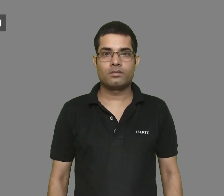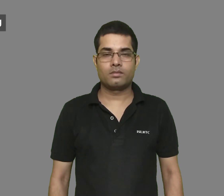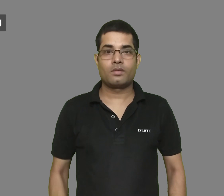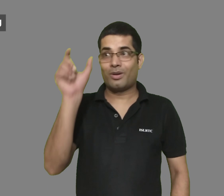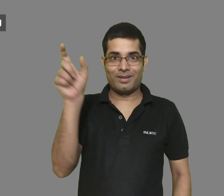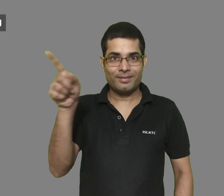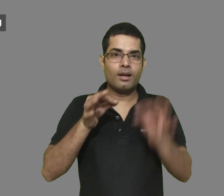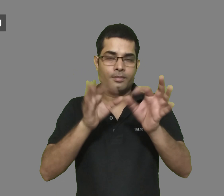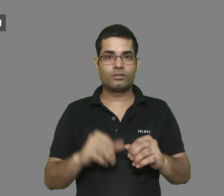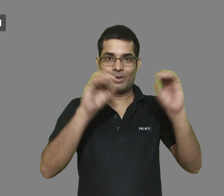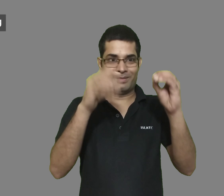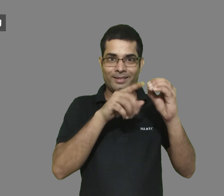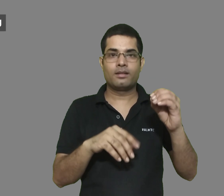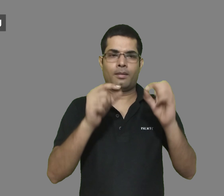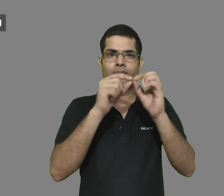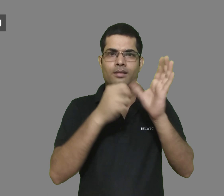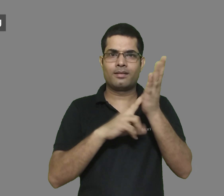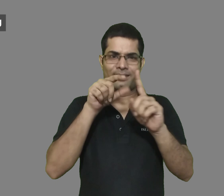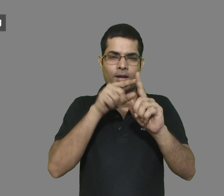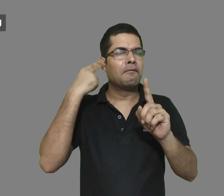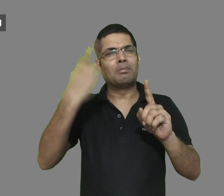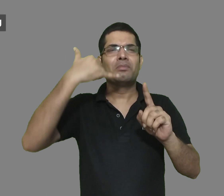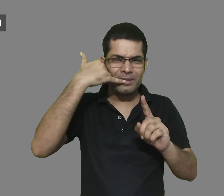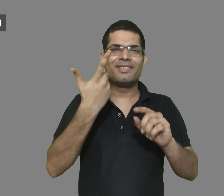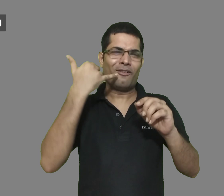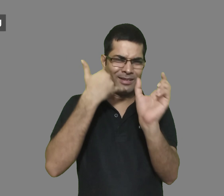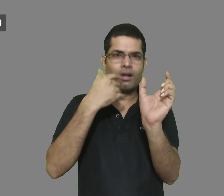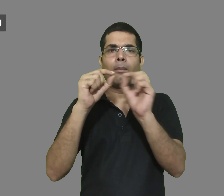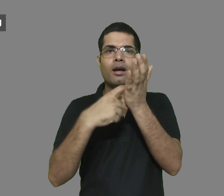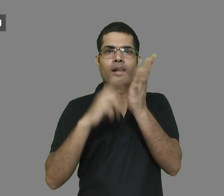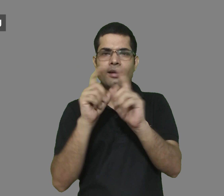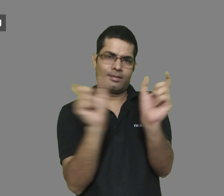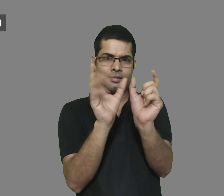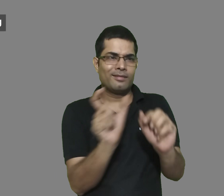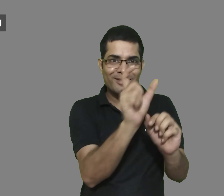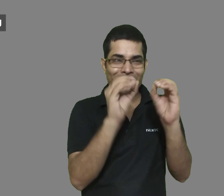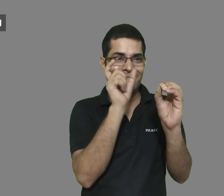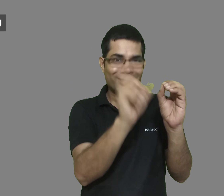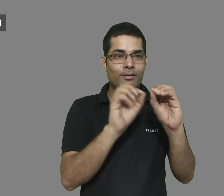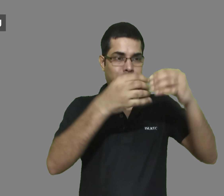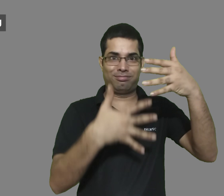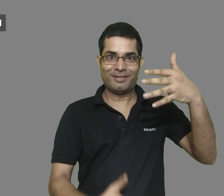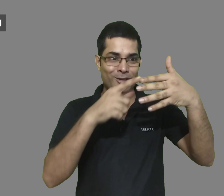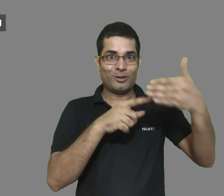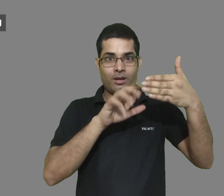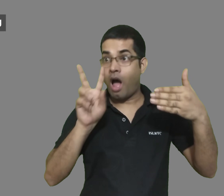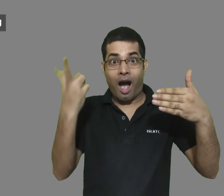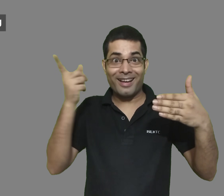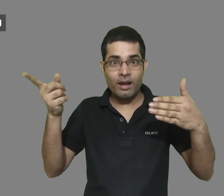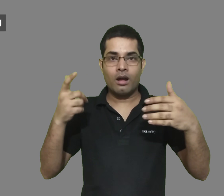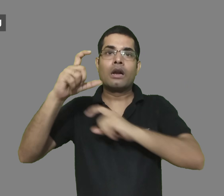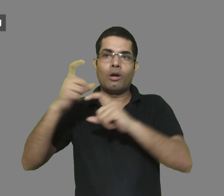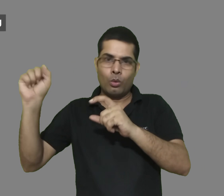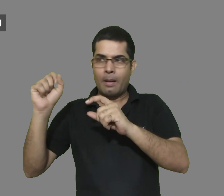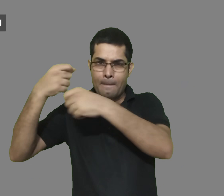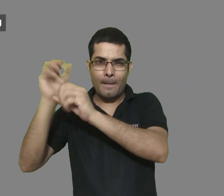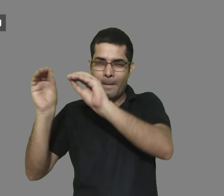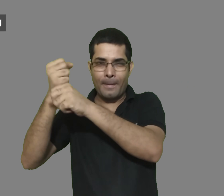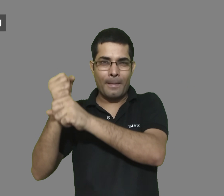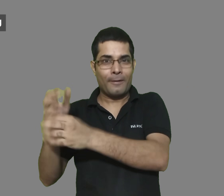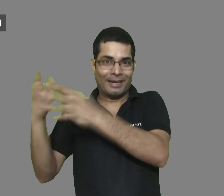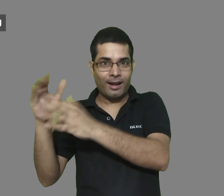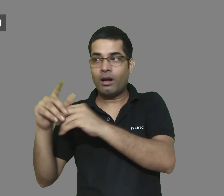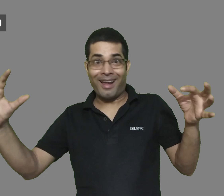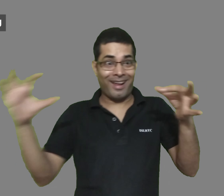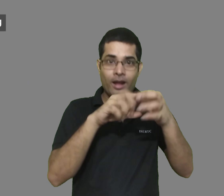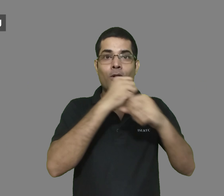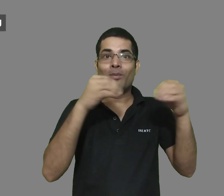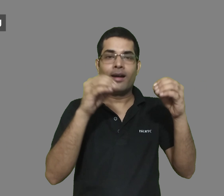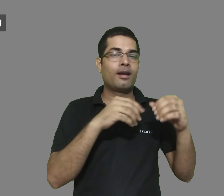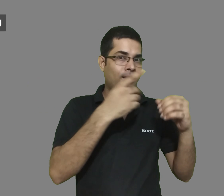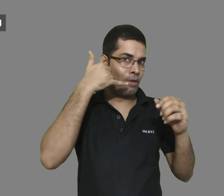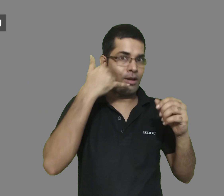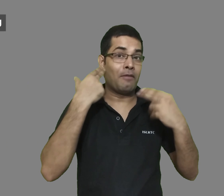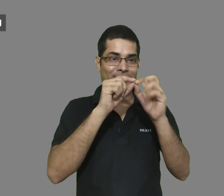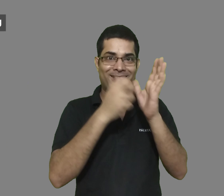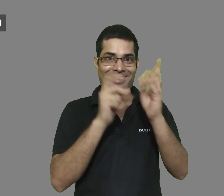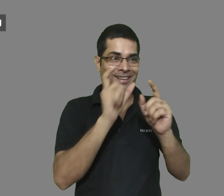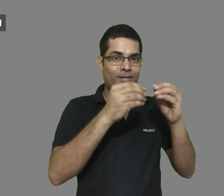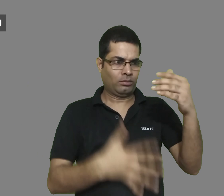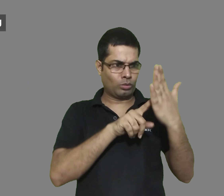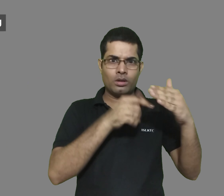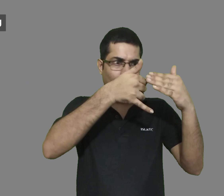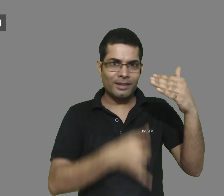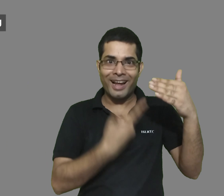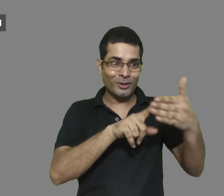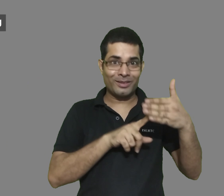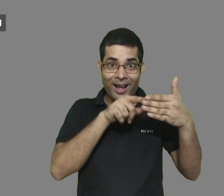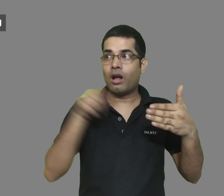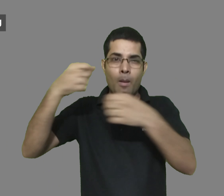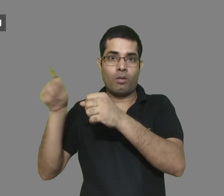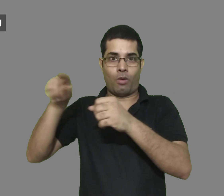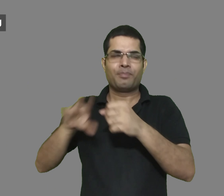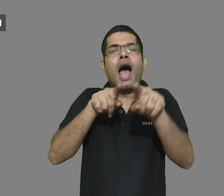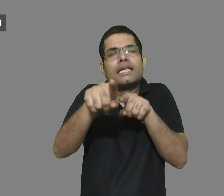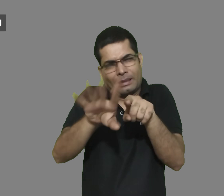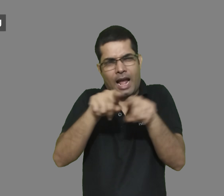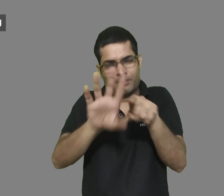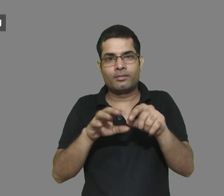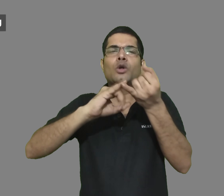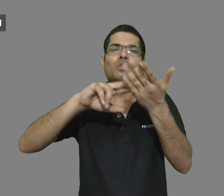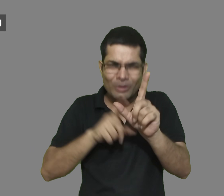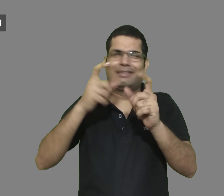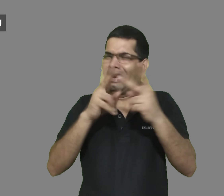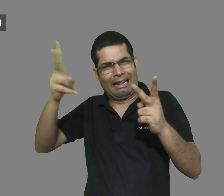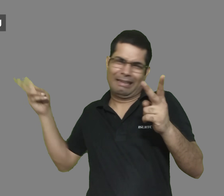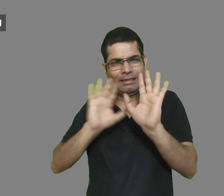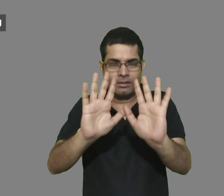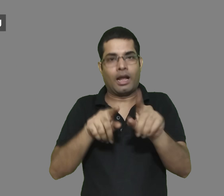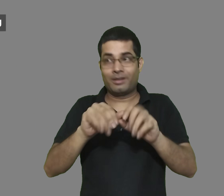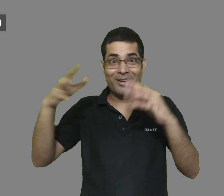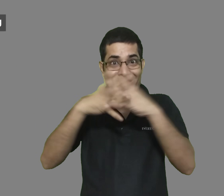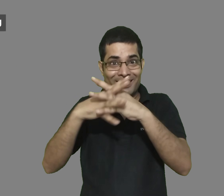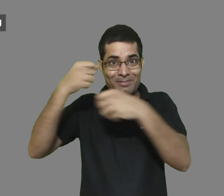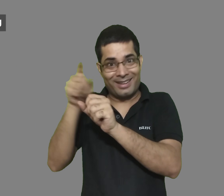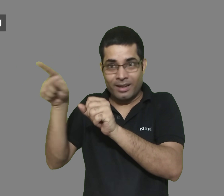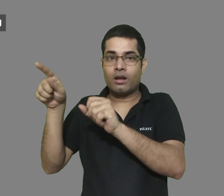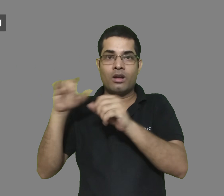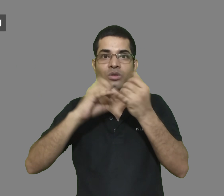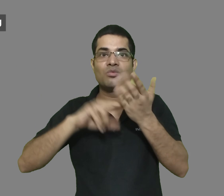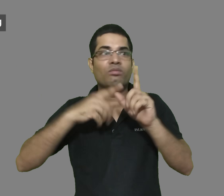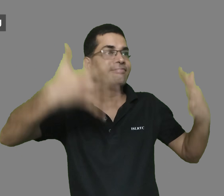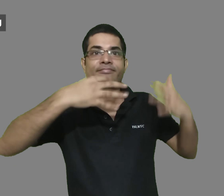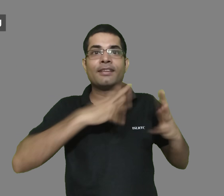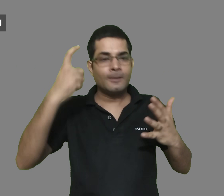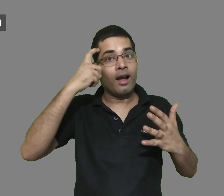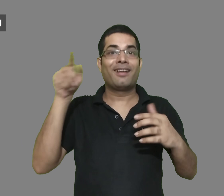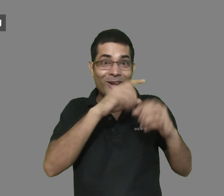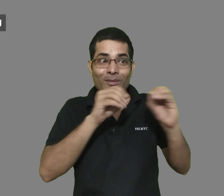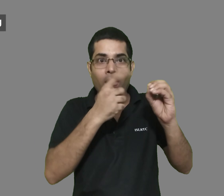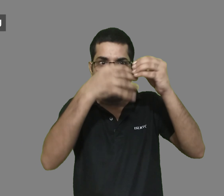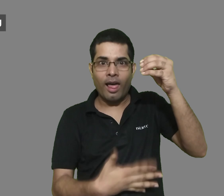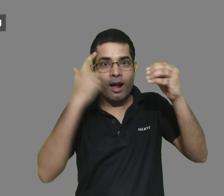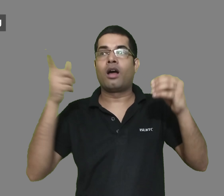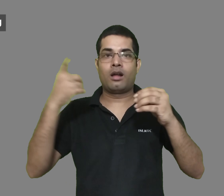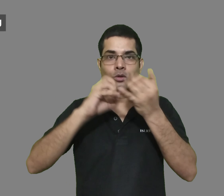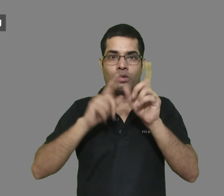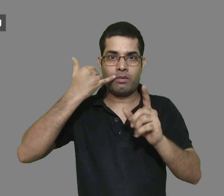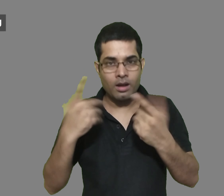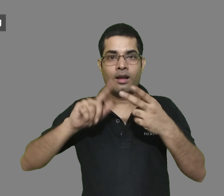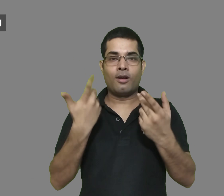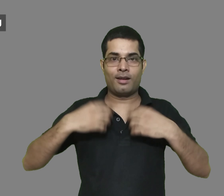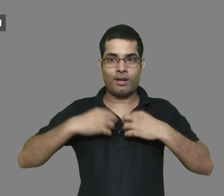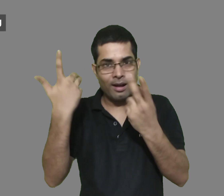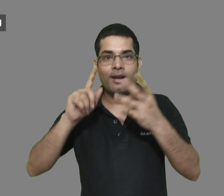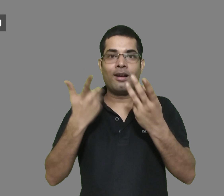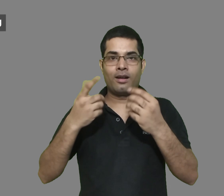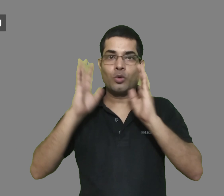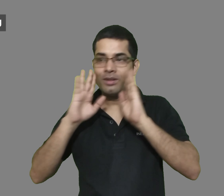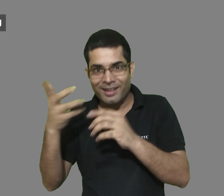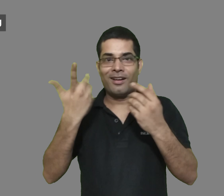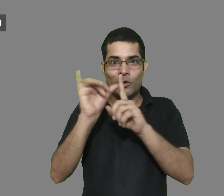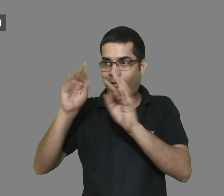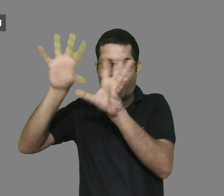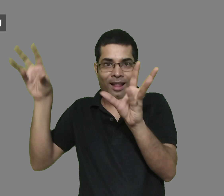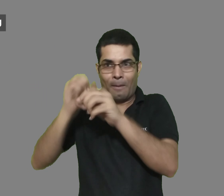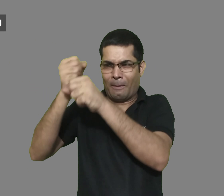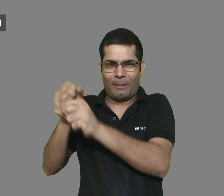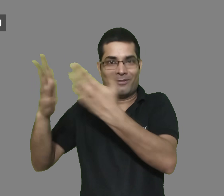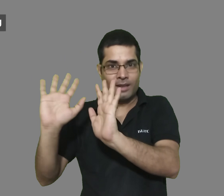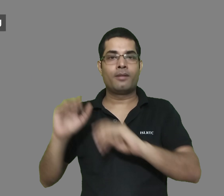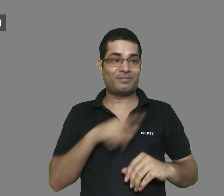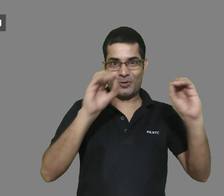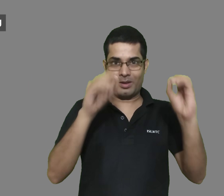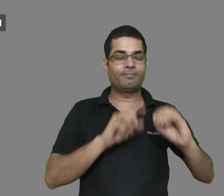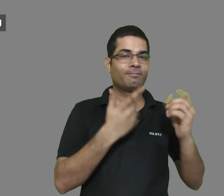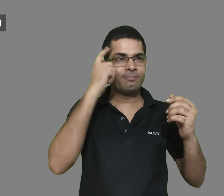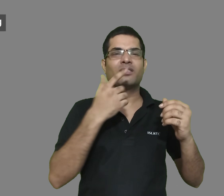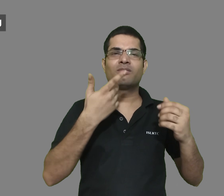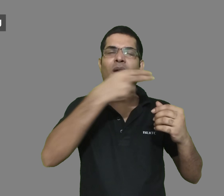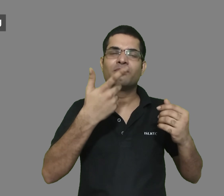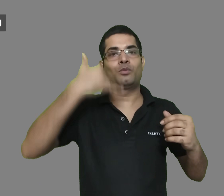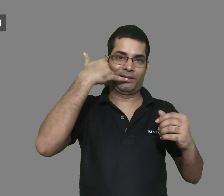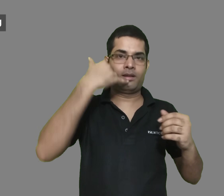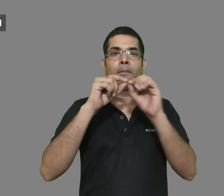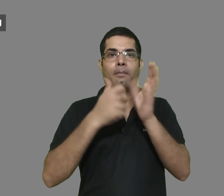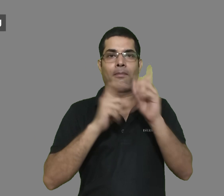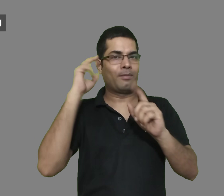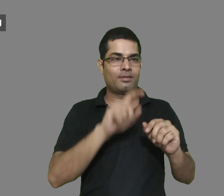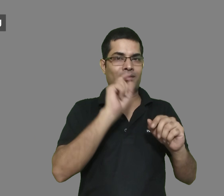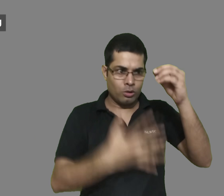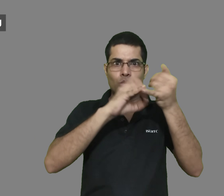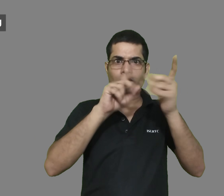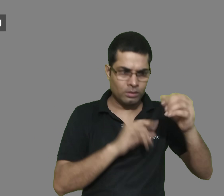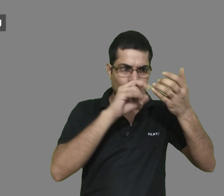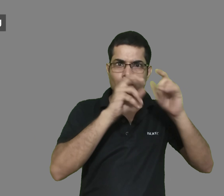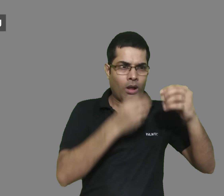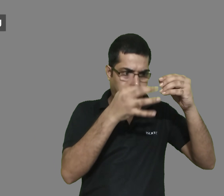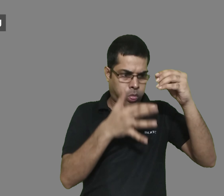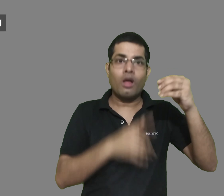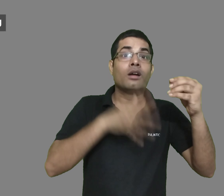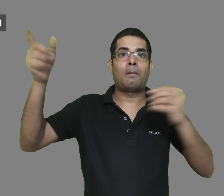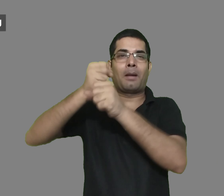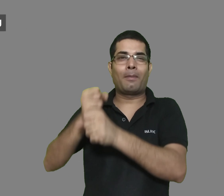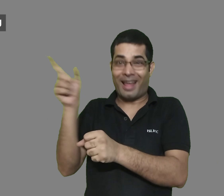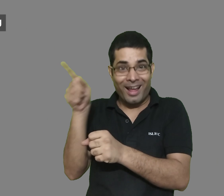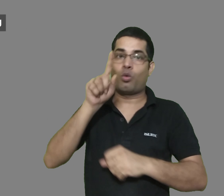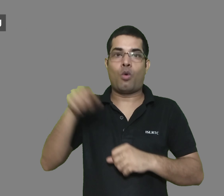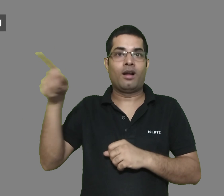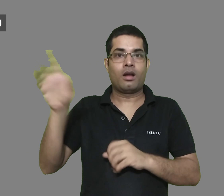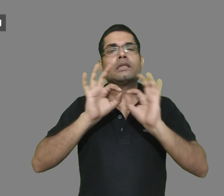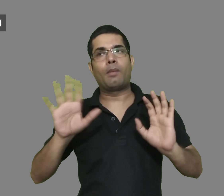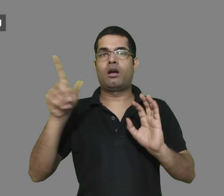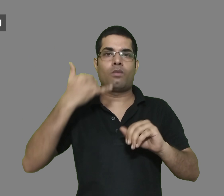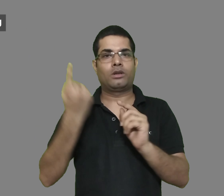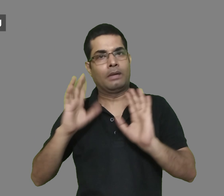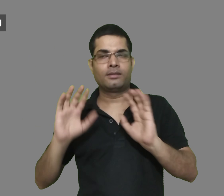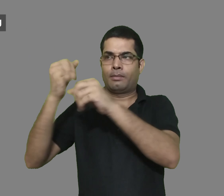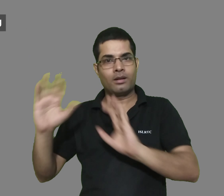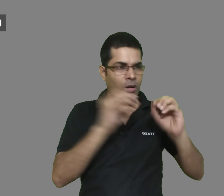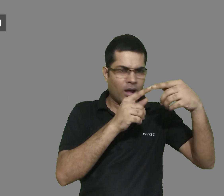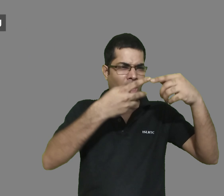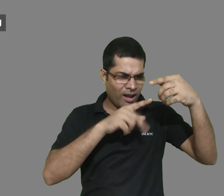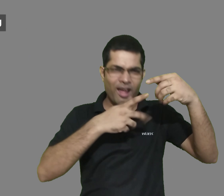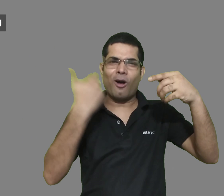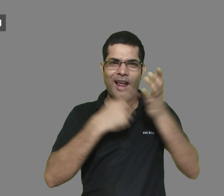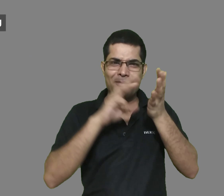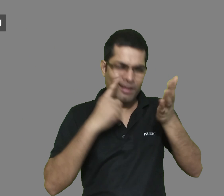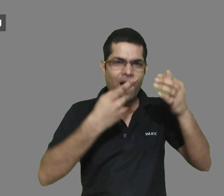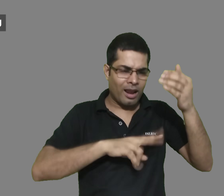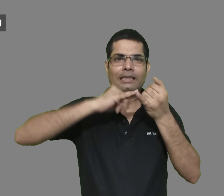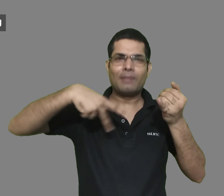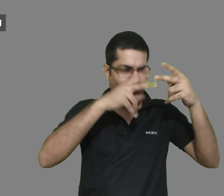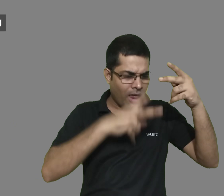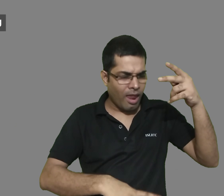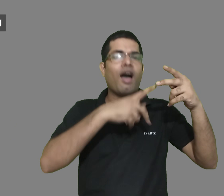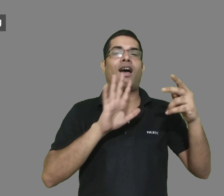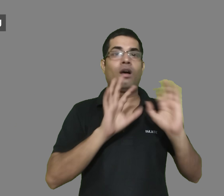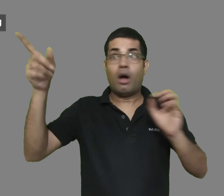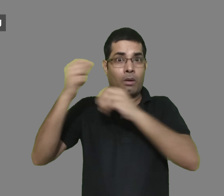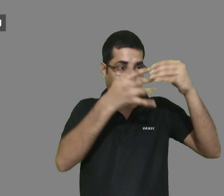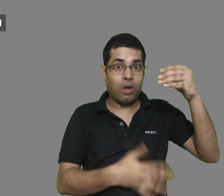Keyword Stuffing